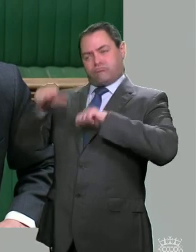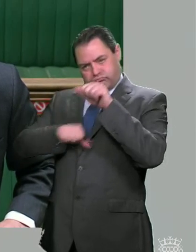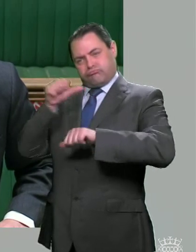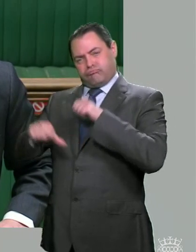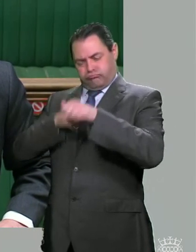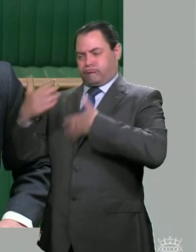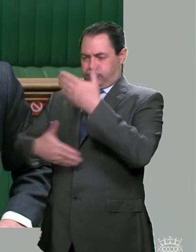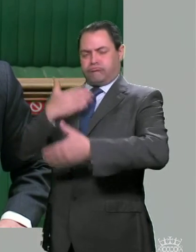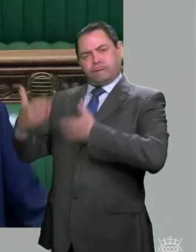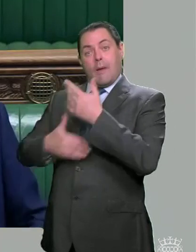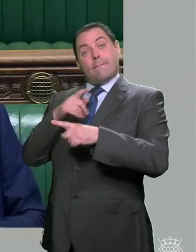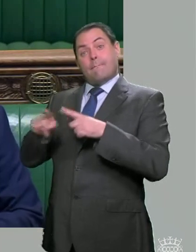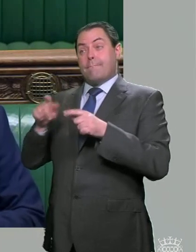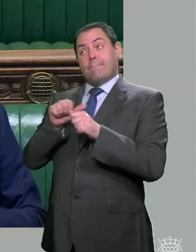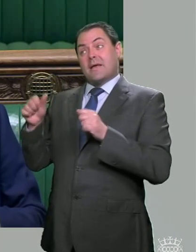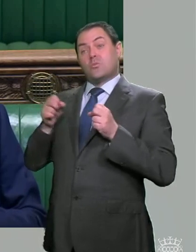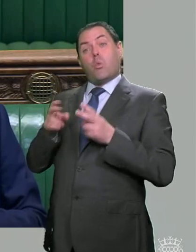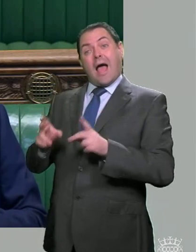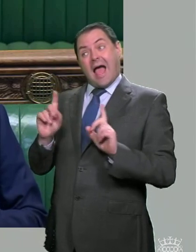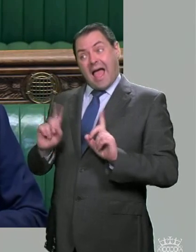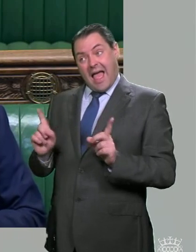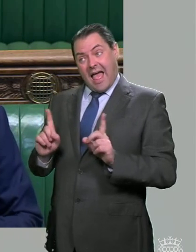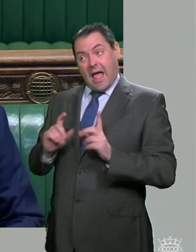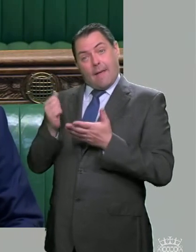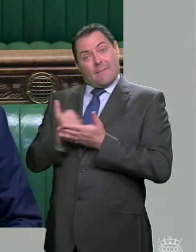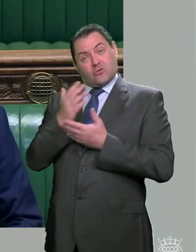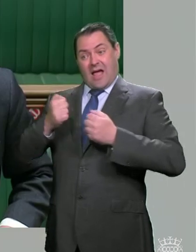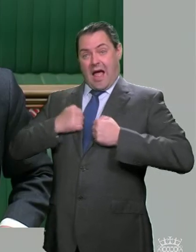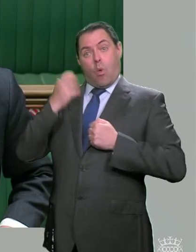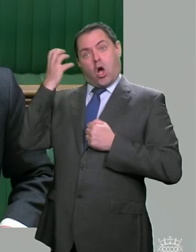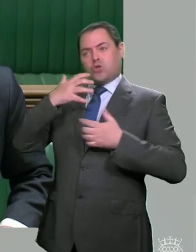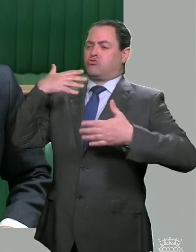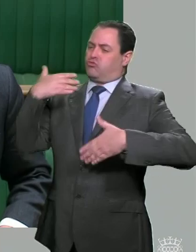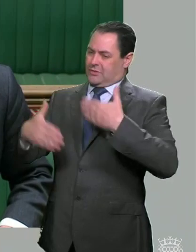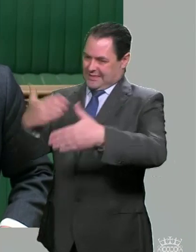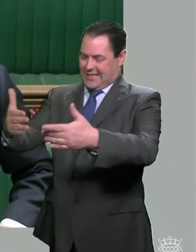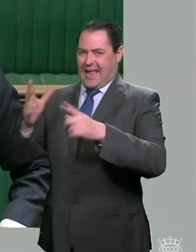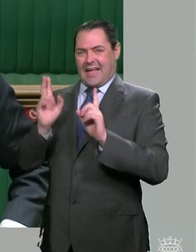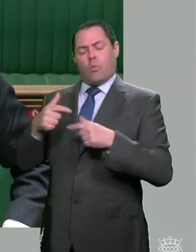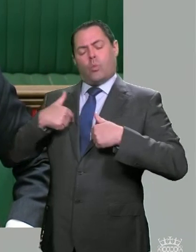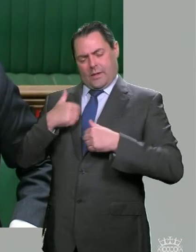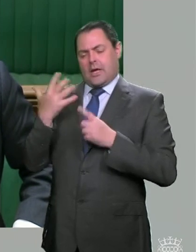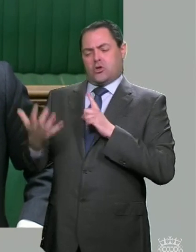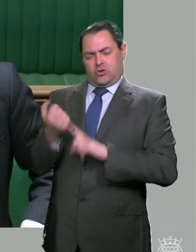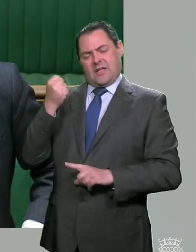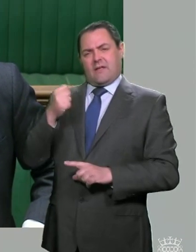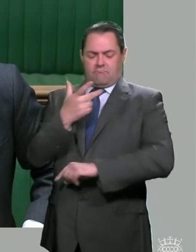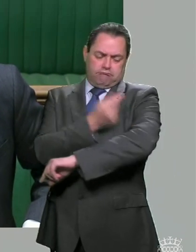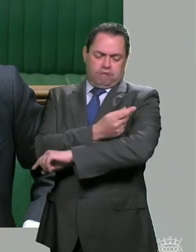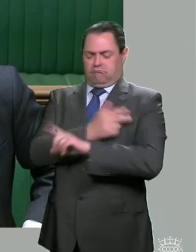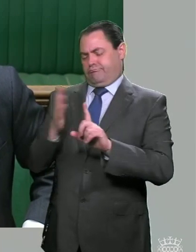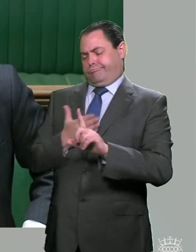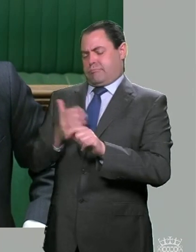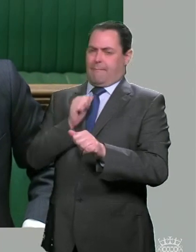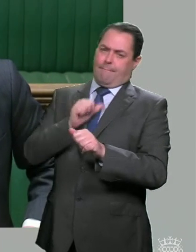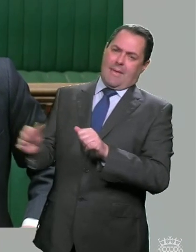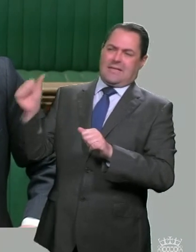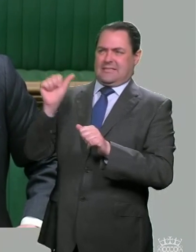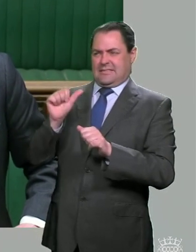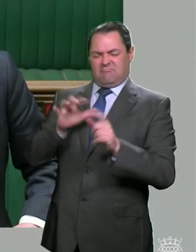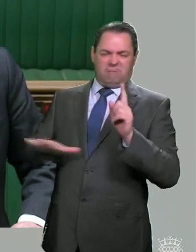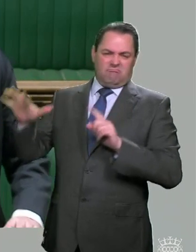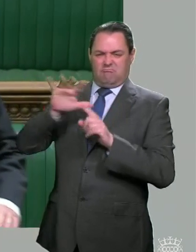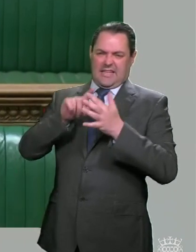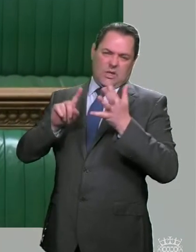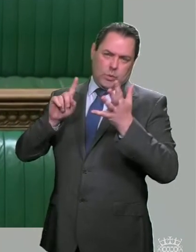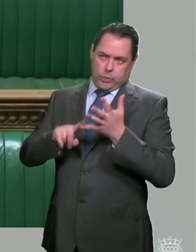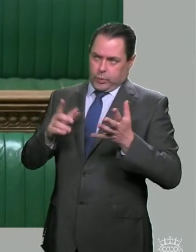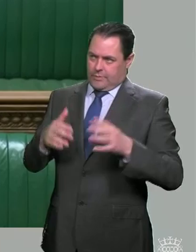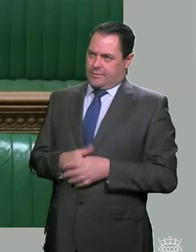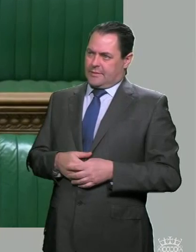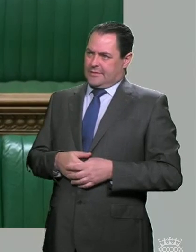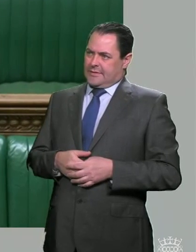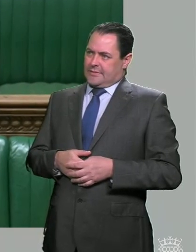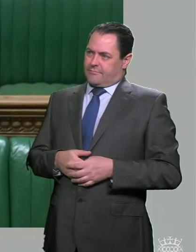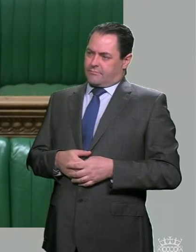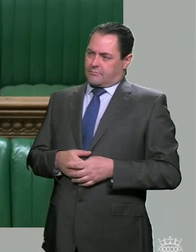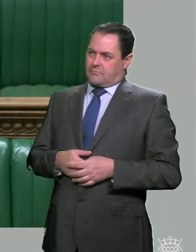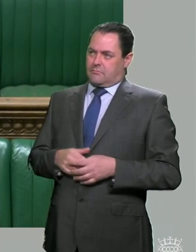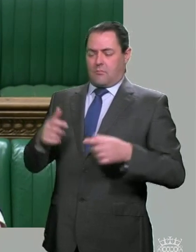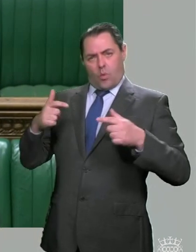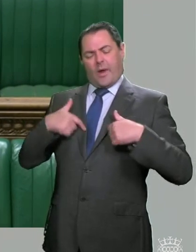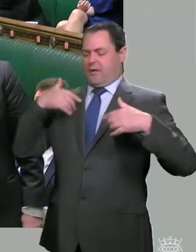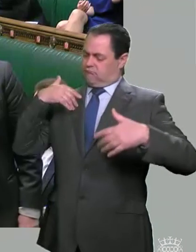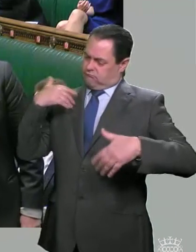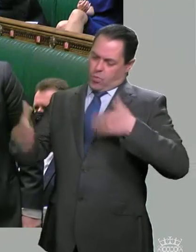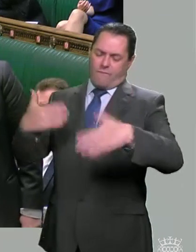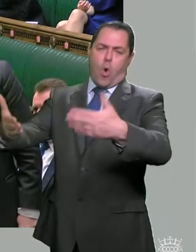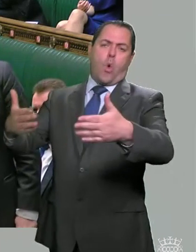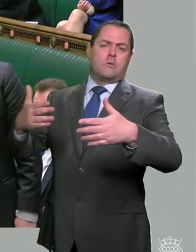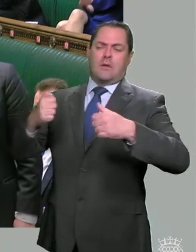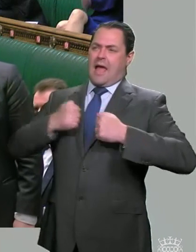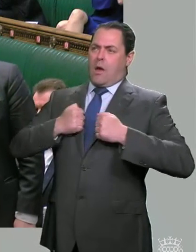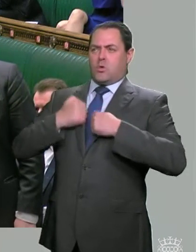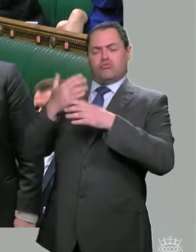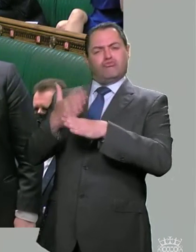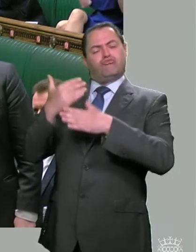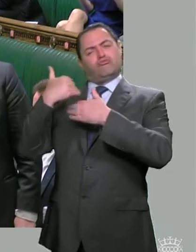The fastest, most efficient way to do that, as the right honourable and learned Gentleman knows, is to get our country moving again, which is what we are doing with the fastest vaccination roll-out anywhere in Europe.